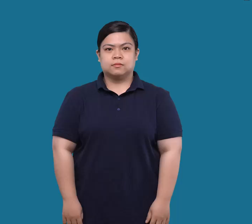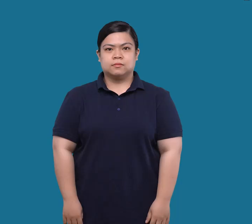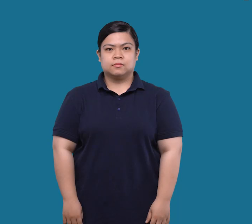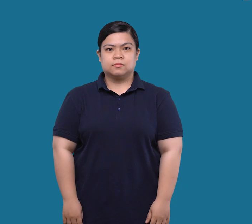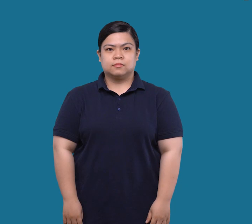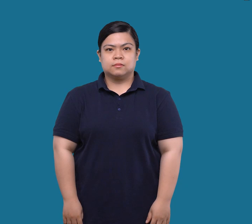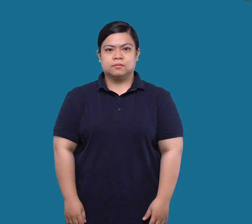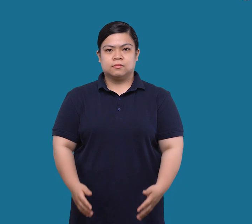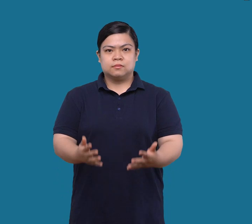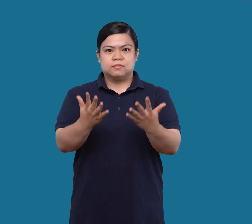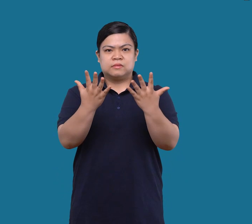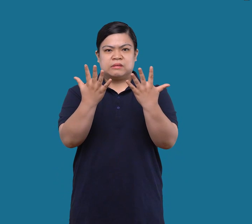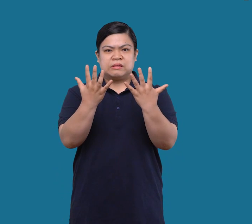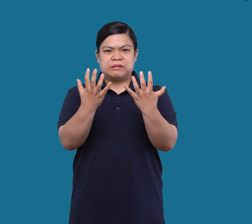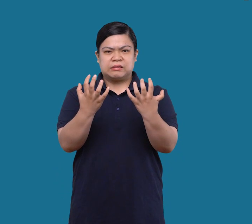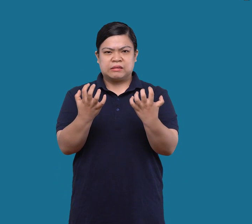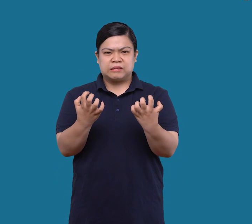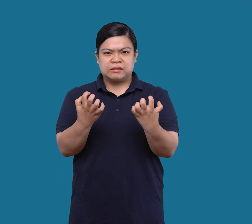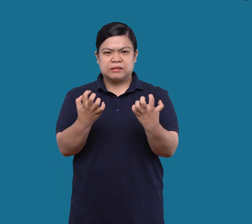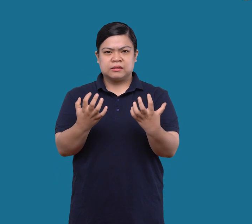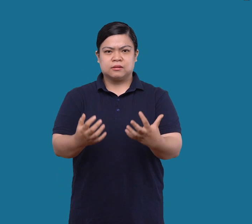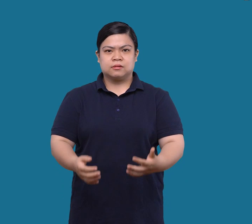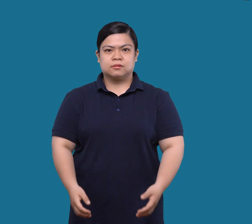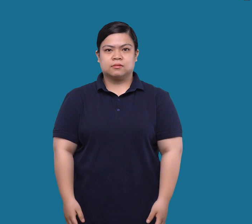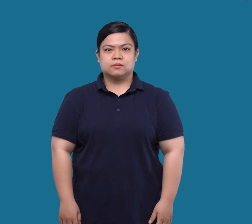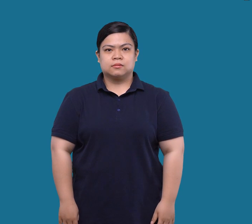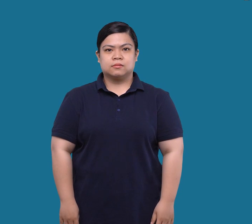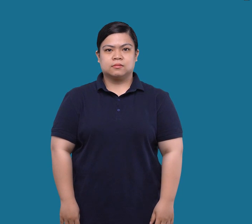bệnh phong/cùi